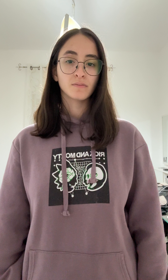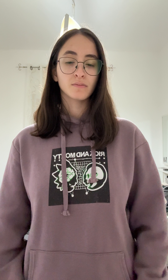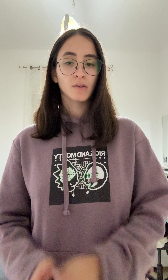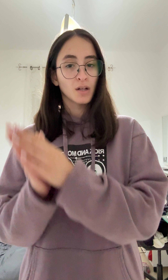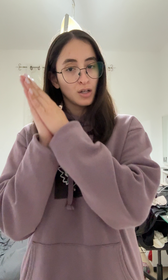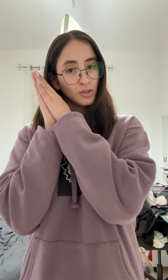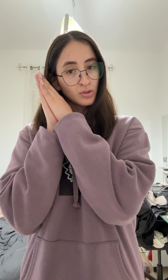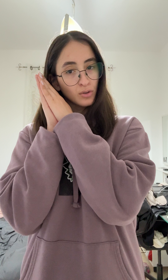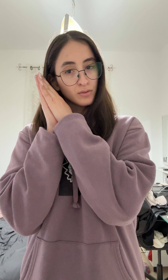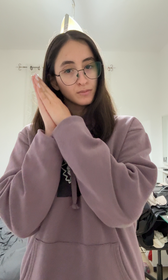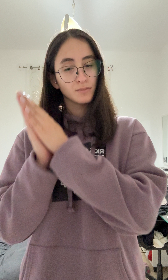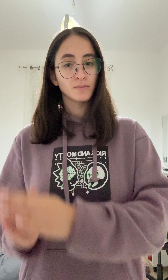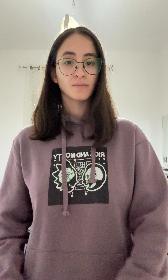לישון